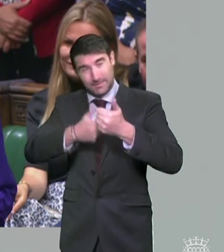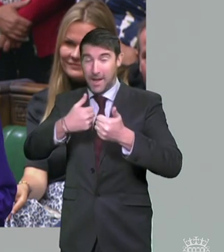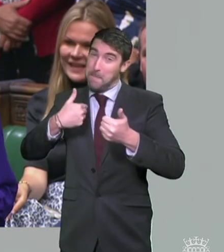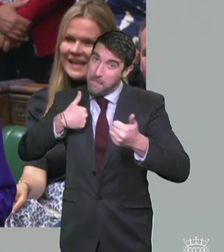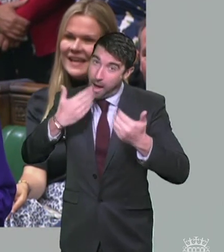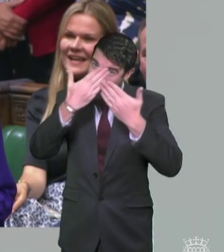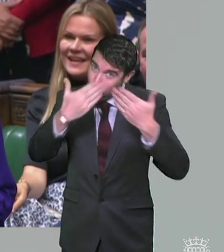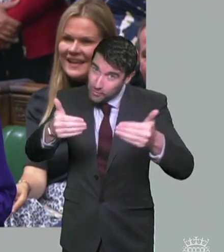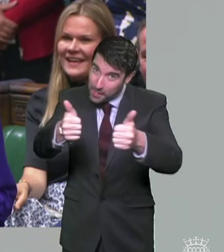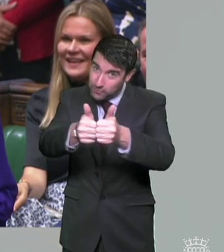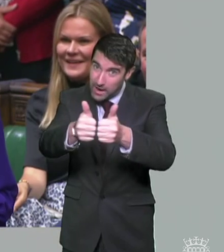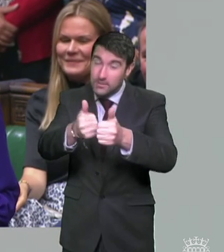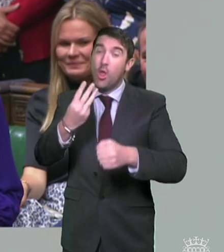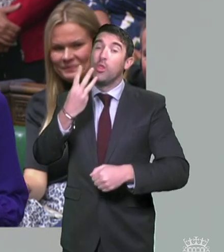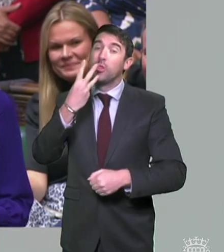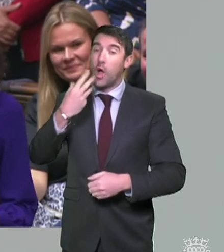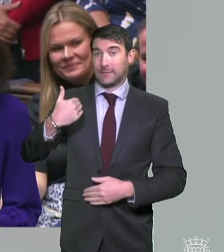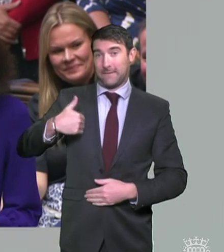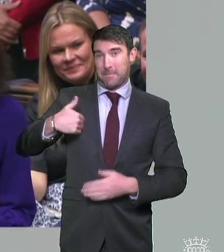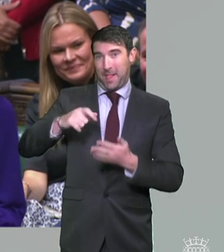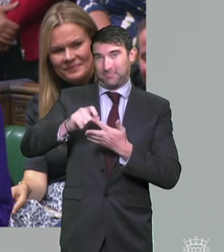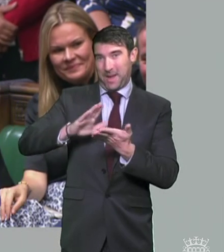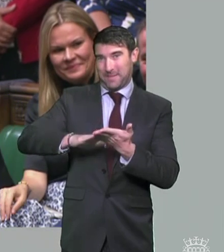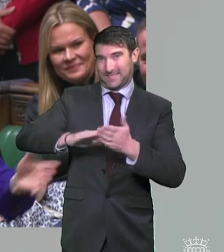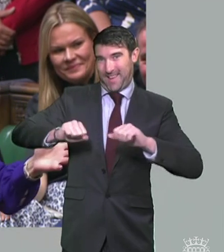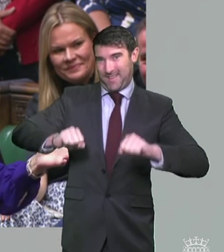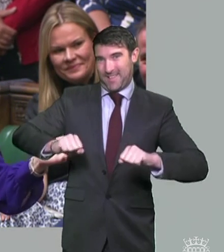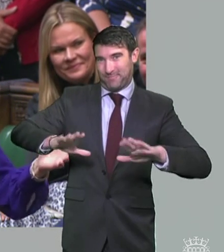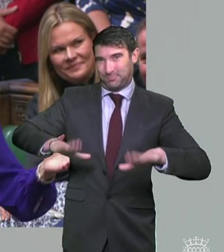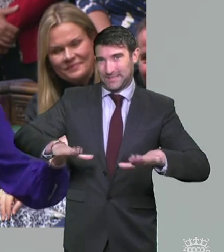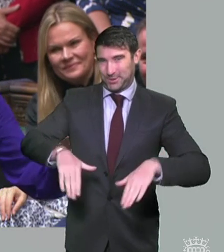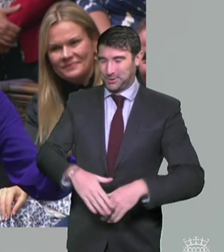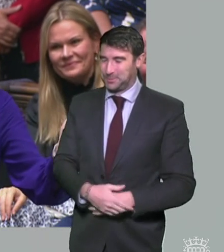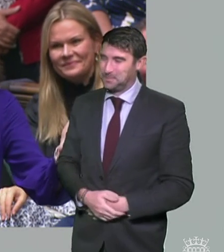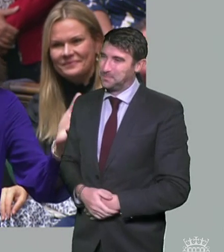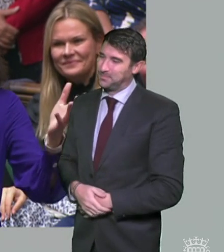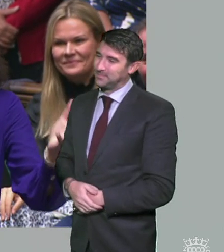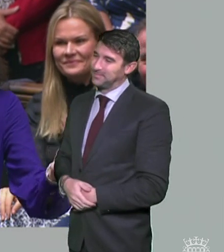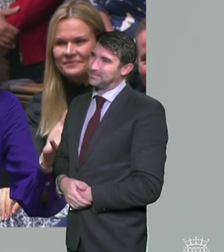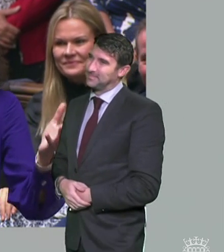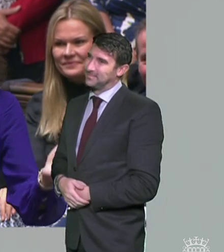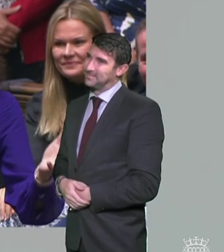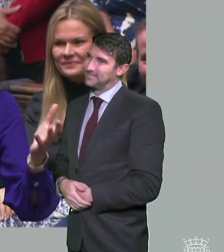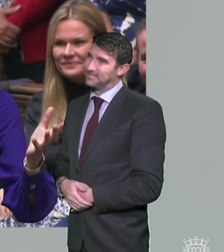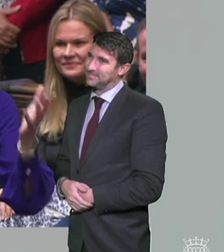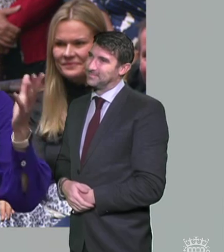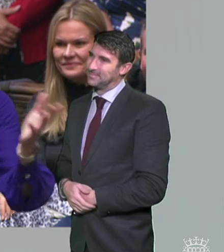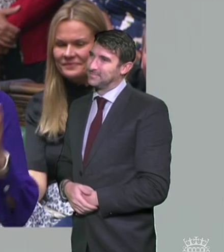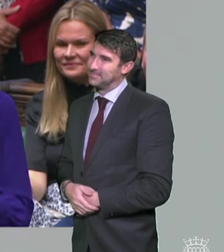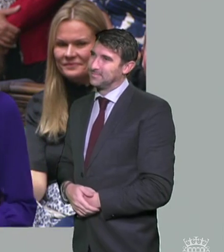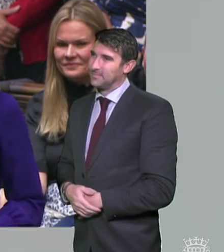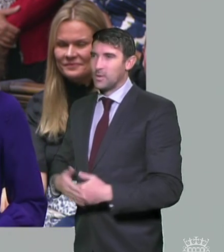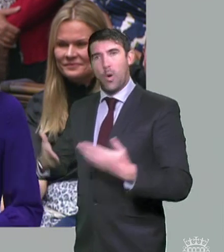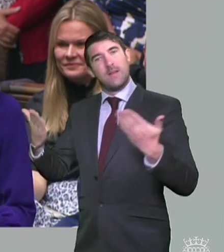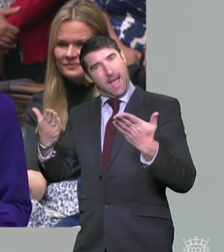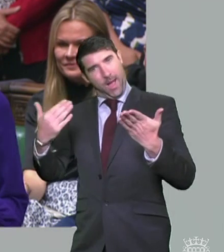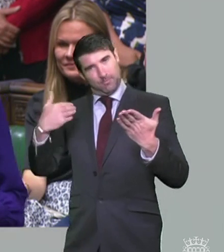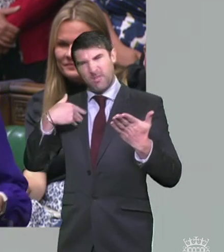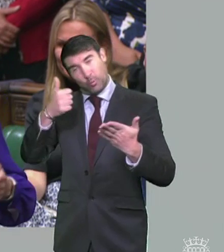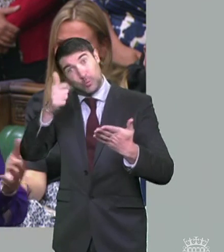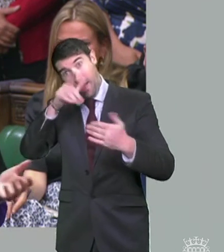I wish her well with her premiership, and I am going to ask her about pubs today.